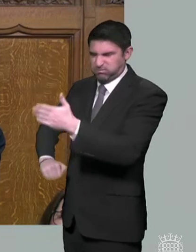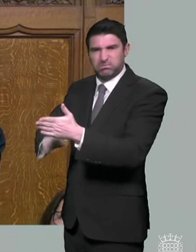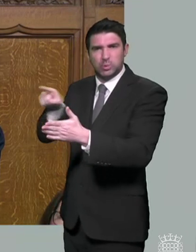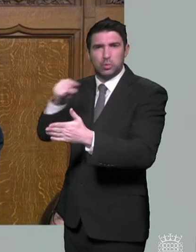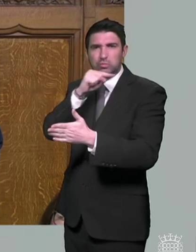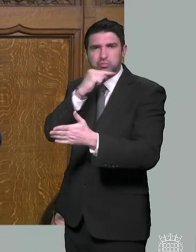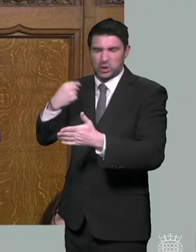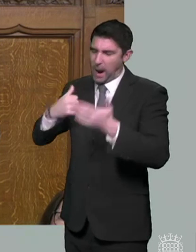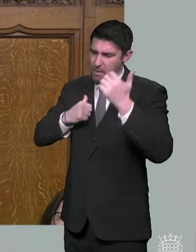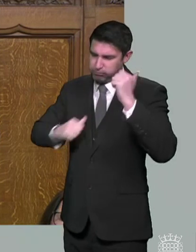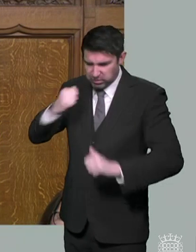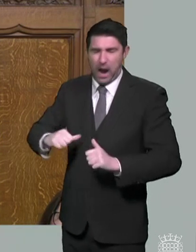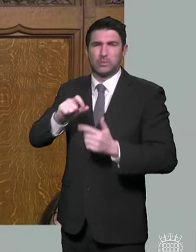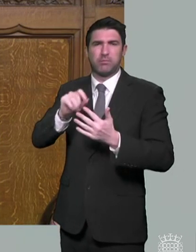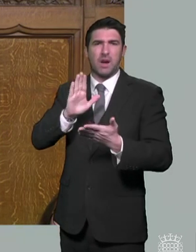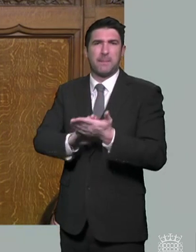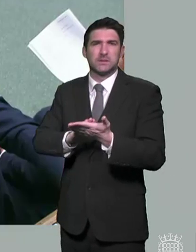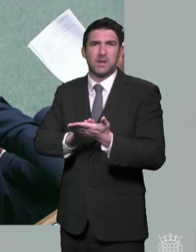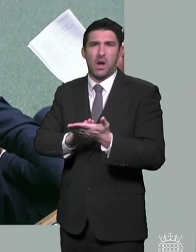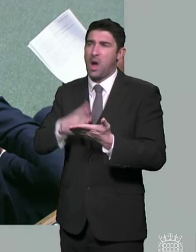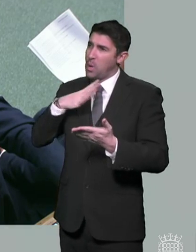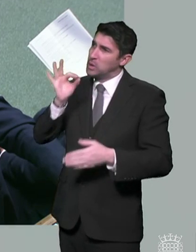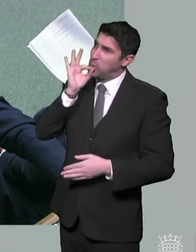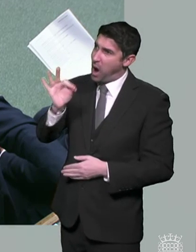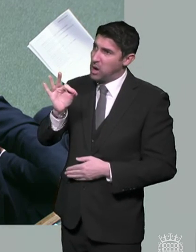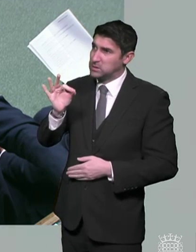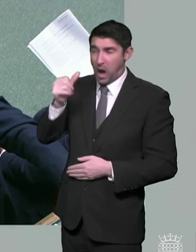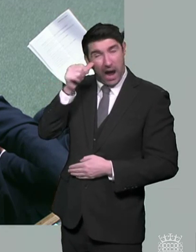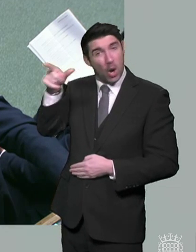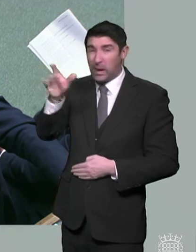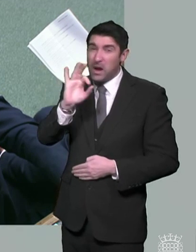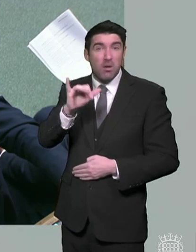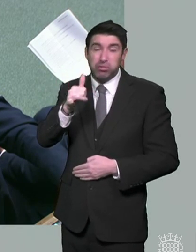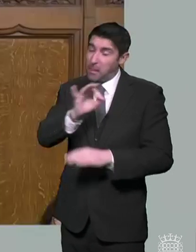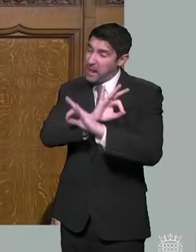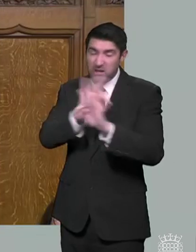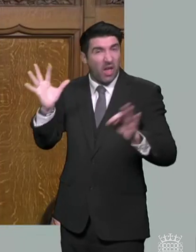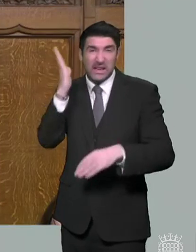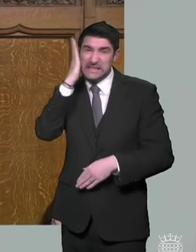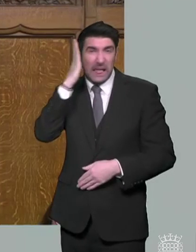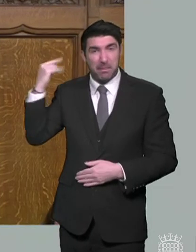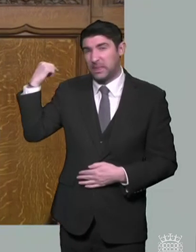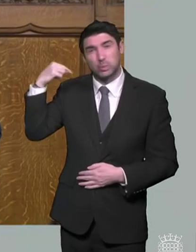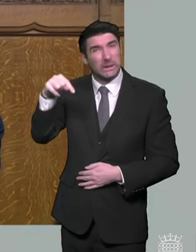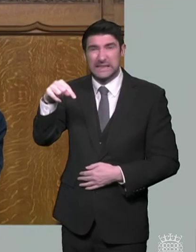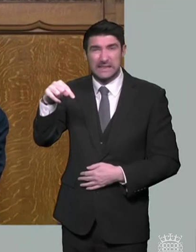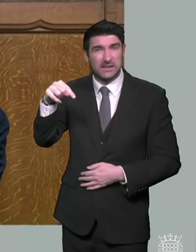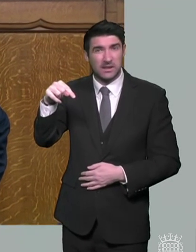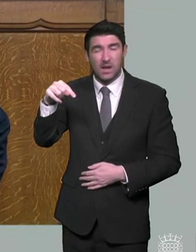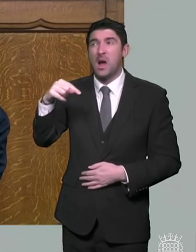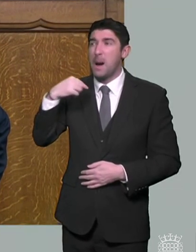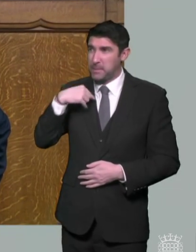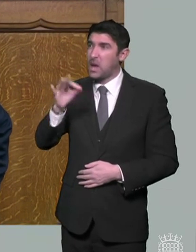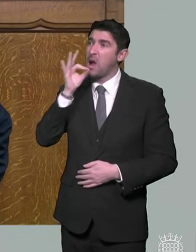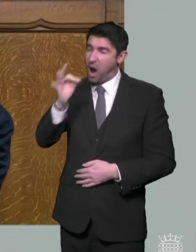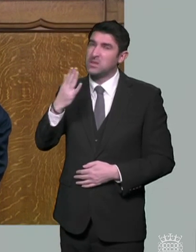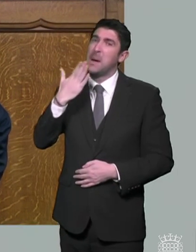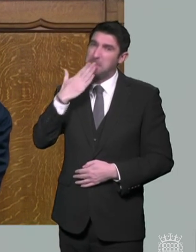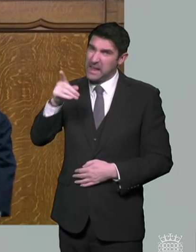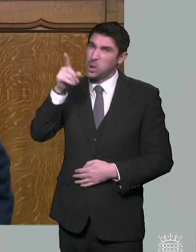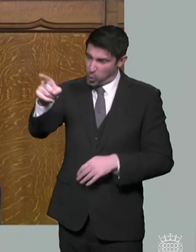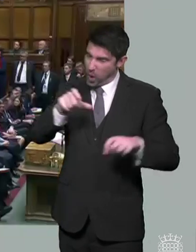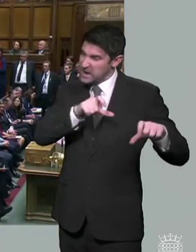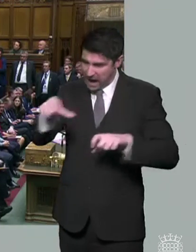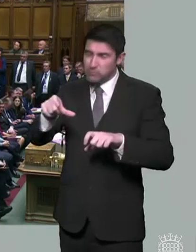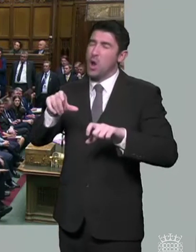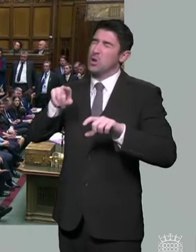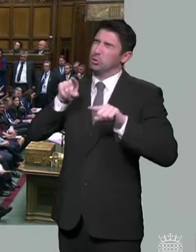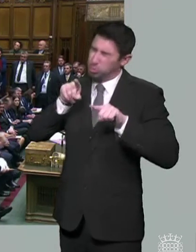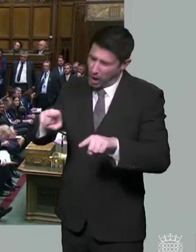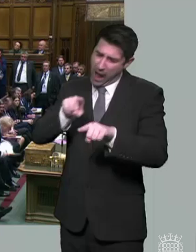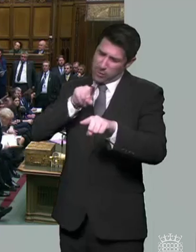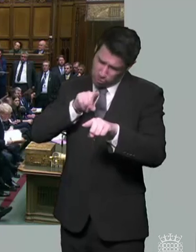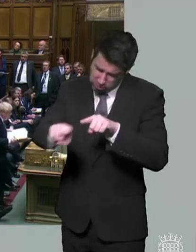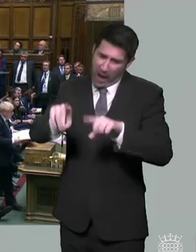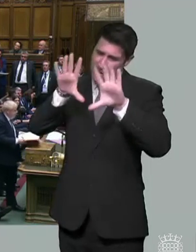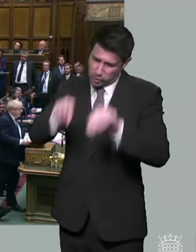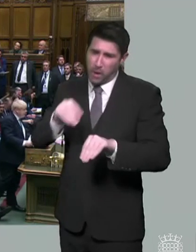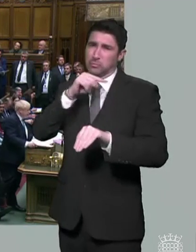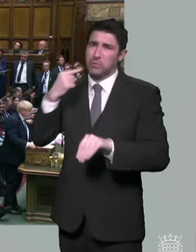I ask him—I know he has probably not been to bed for a week—to use every second he has remaining until that tragedy surely unfolds to try to prevent it.